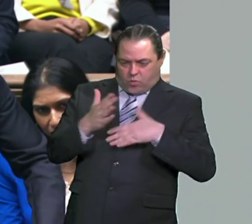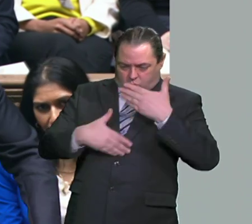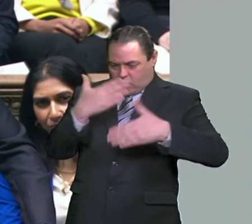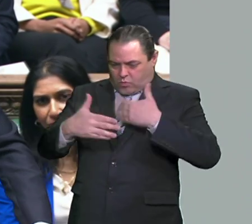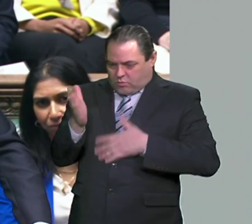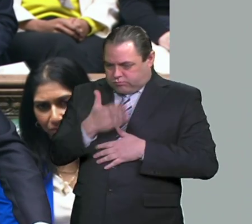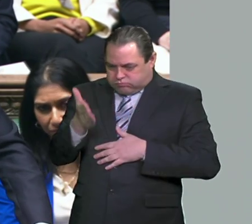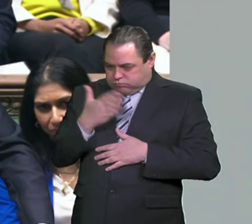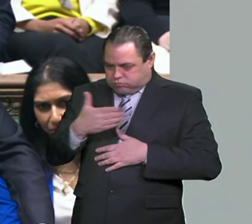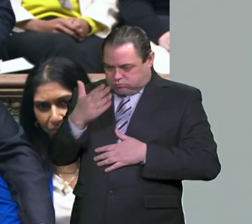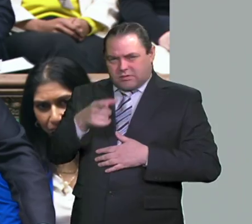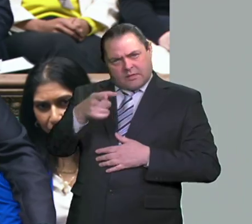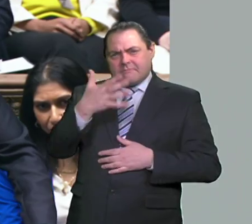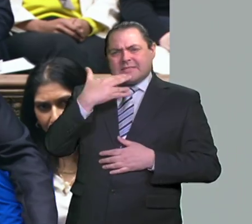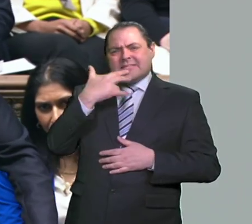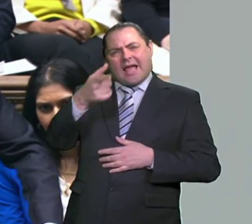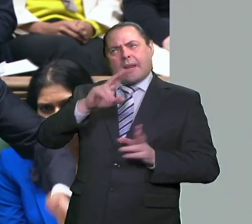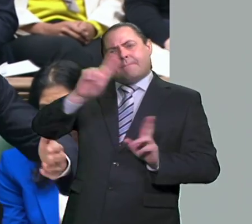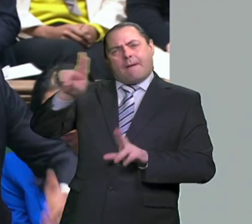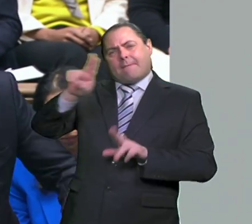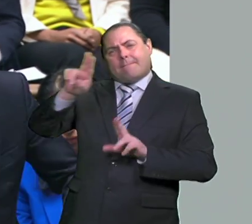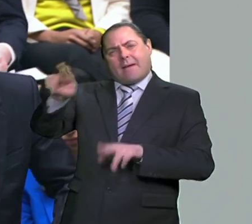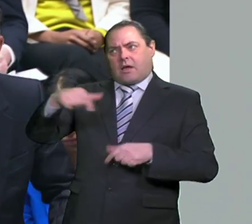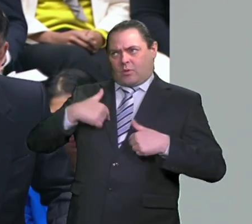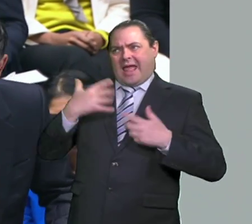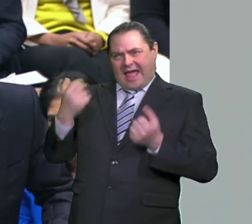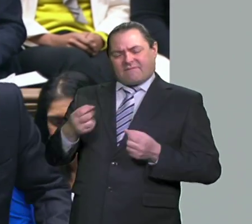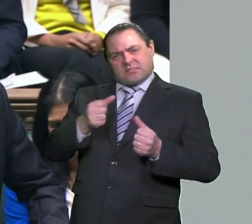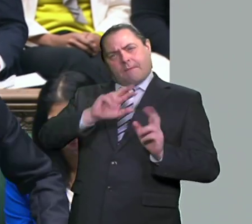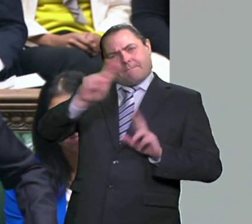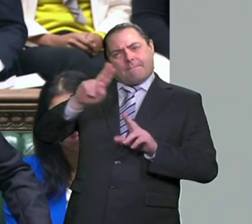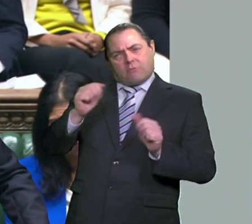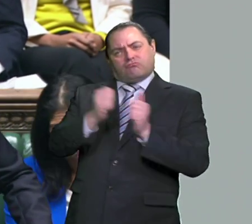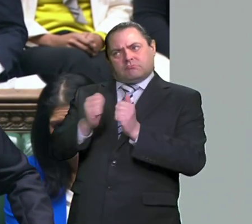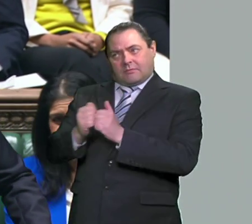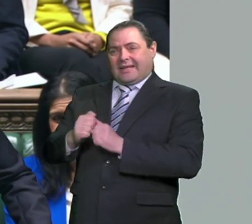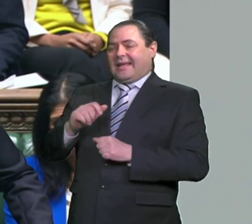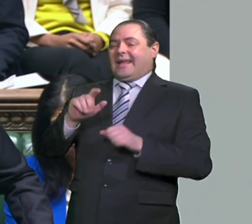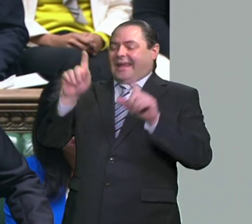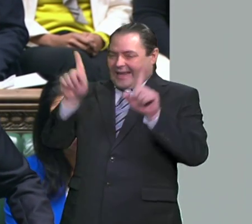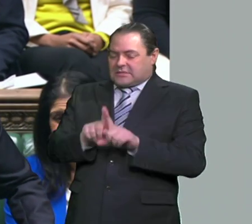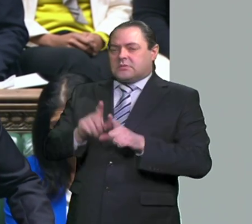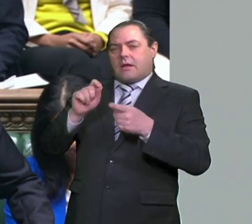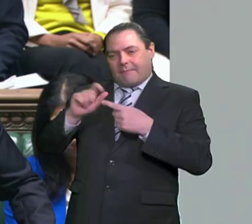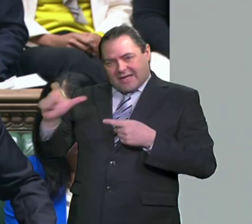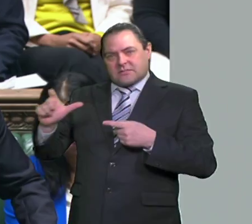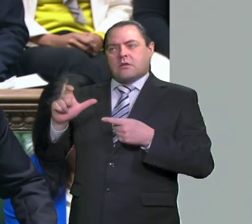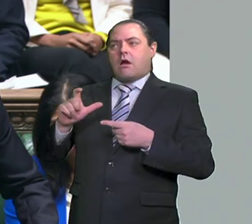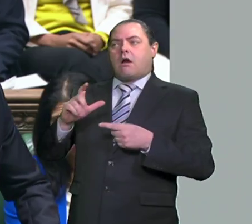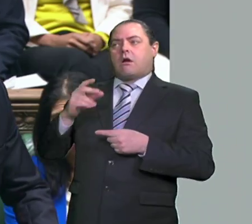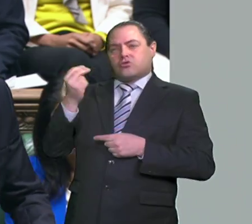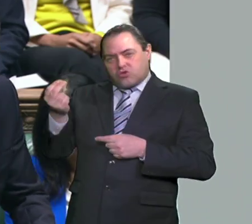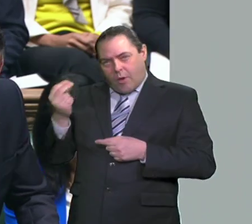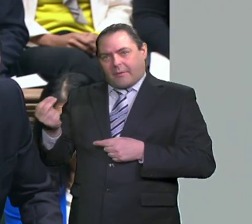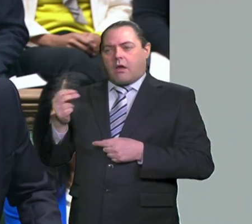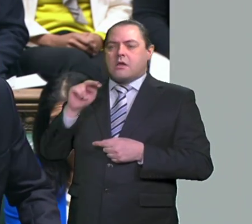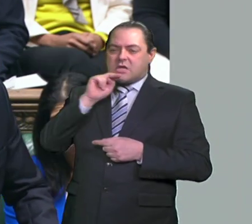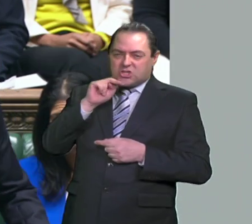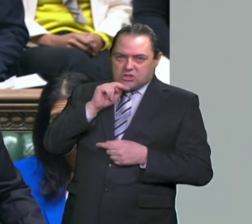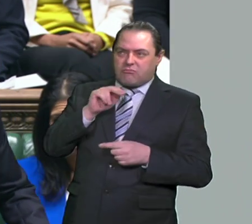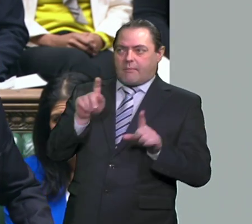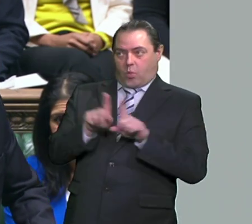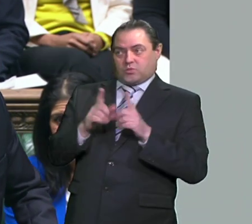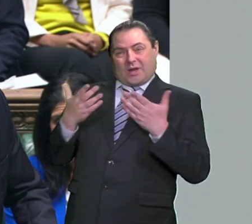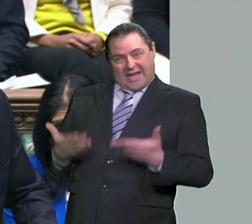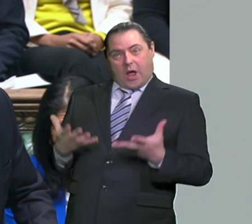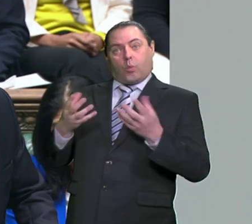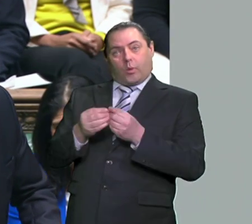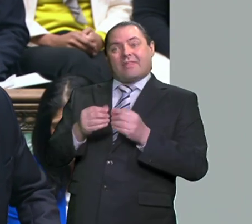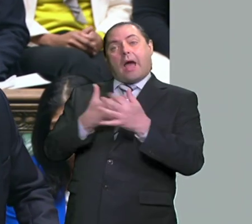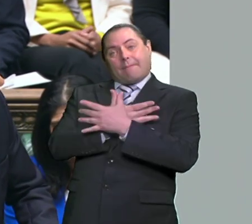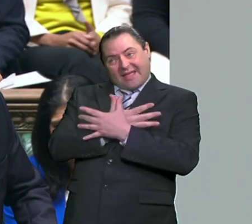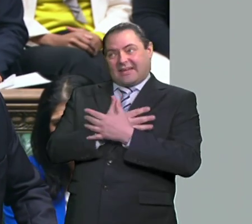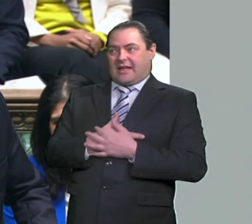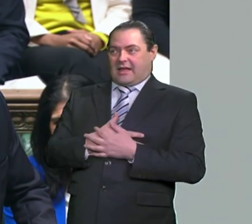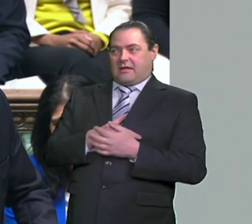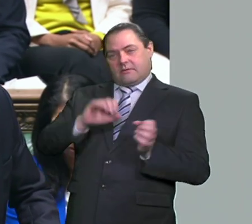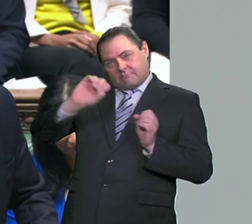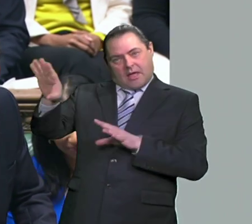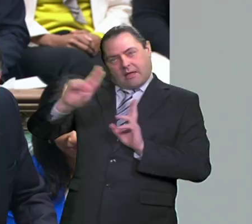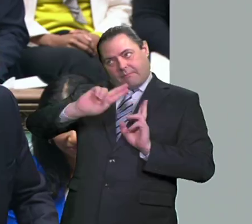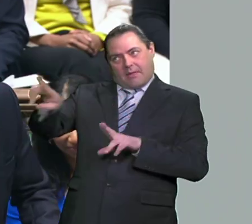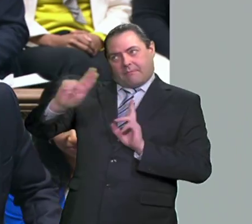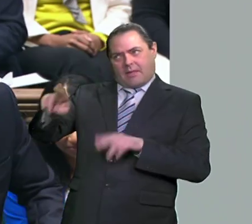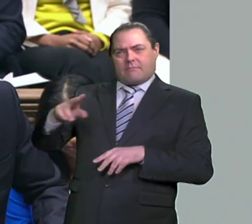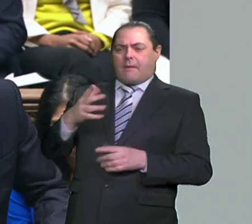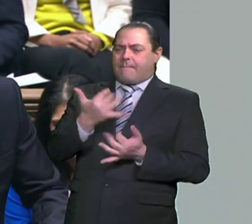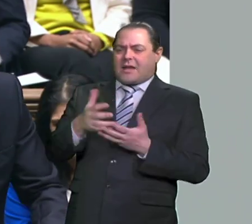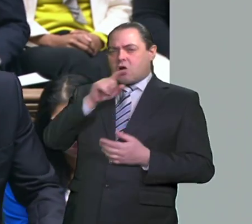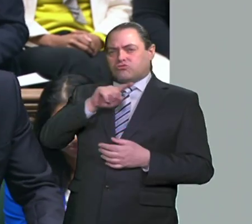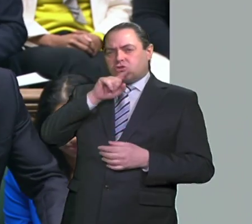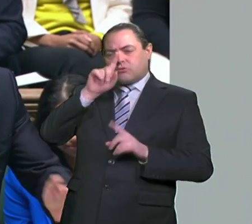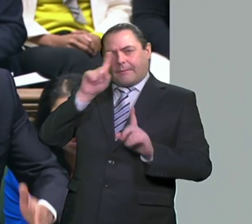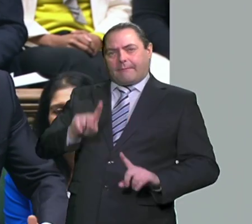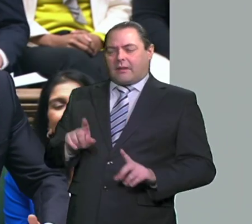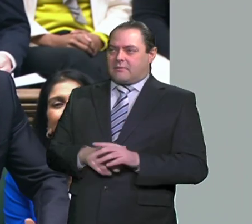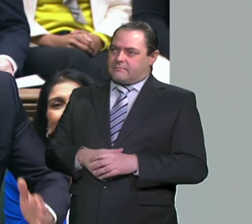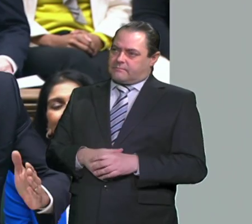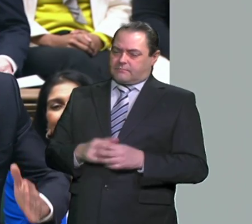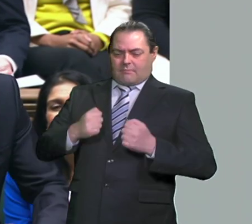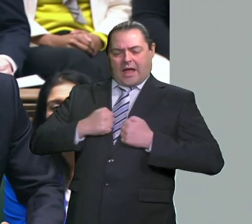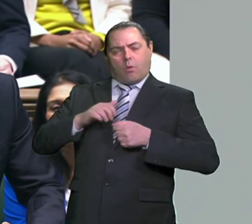Again, the right honourable and learned Gentleman is mistaken when it comes to returns, because we have returns agreements with India, Pakistan, Serbia, Nigeria and—crucially—now with Albania, where we are returning hundreds of people.